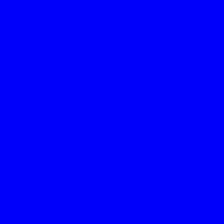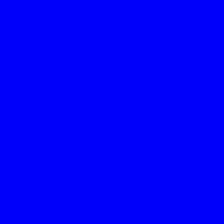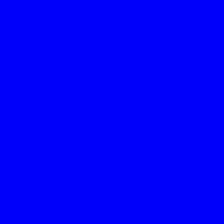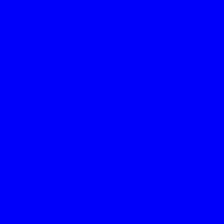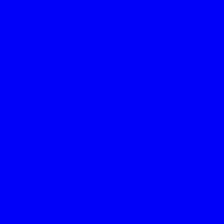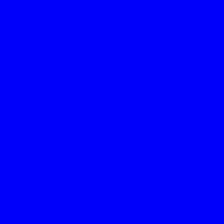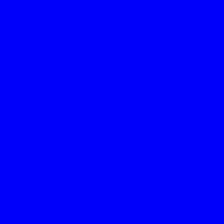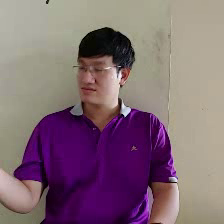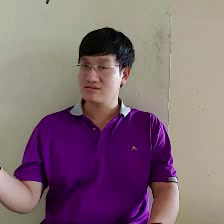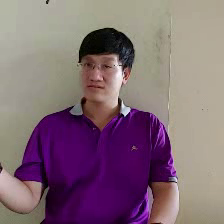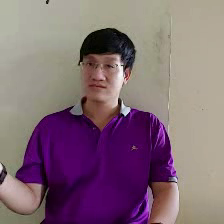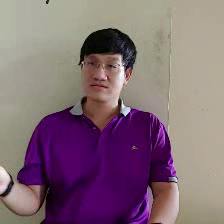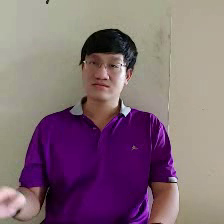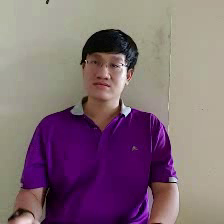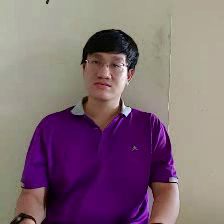Ghét